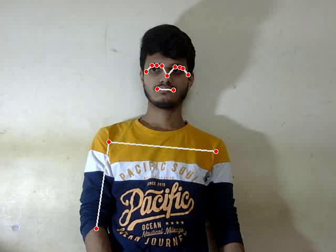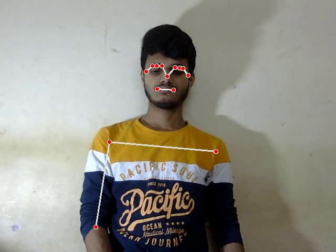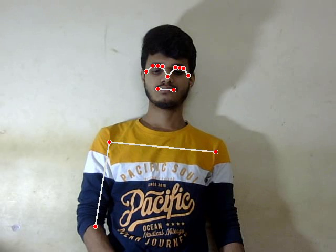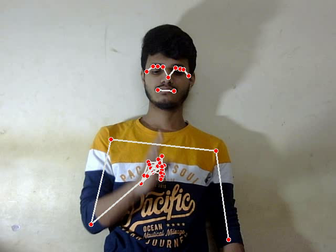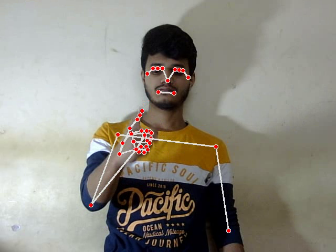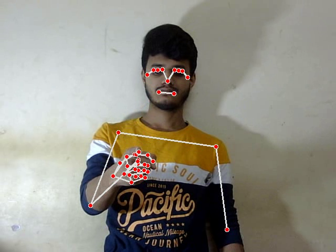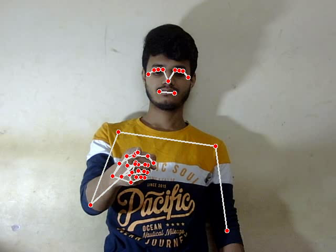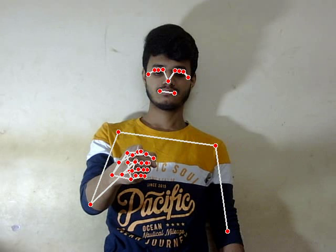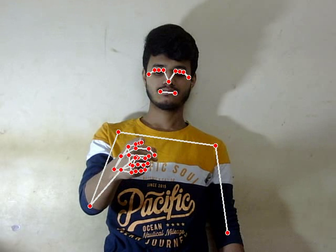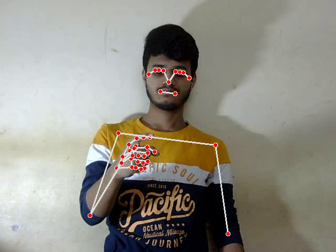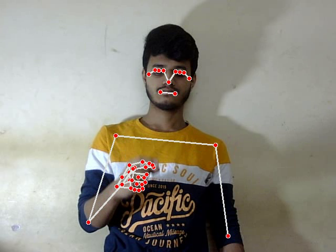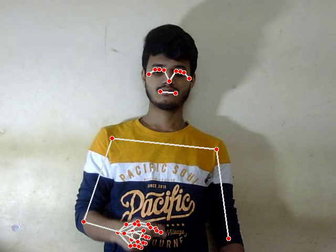you